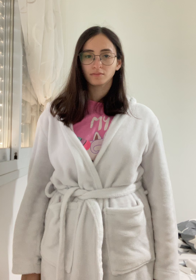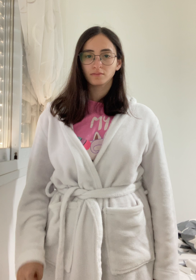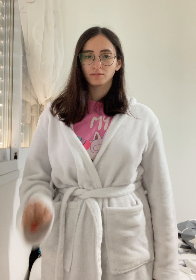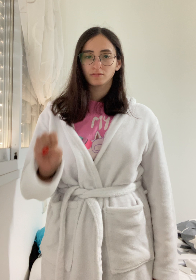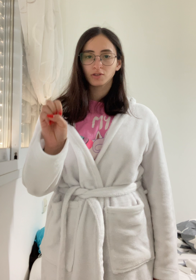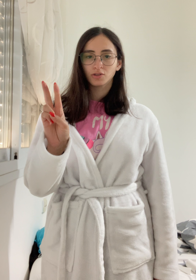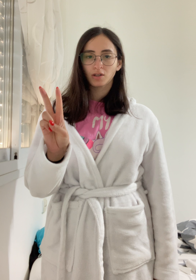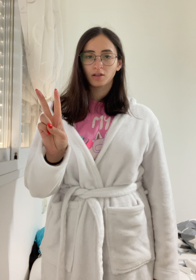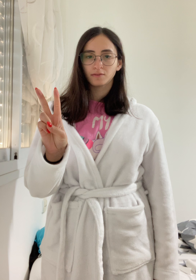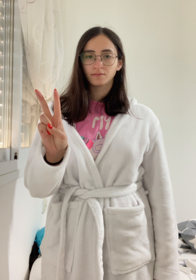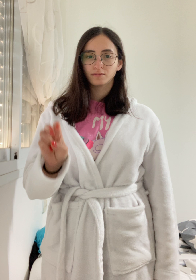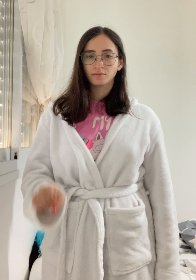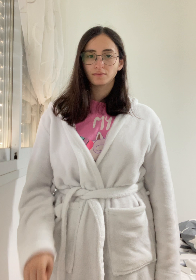שניים